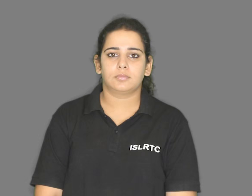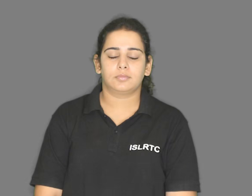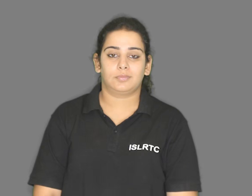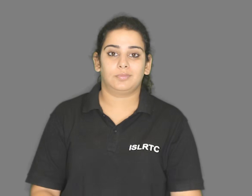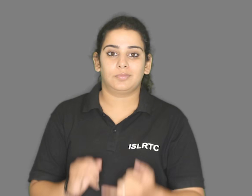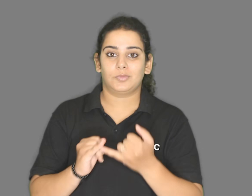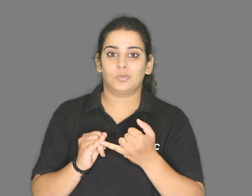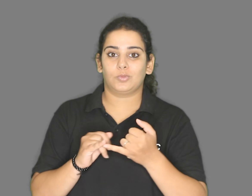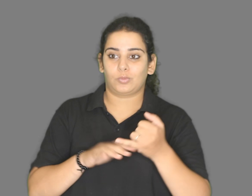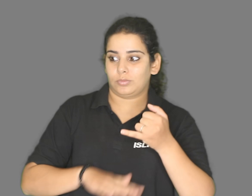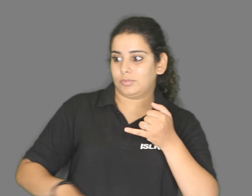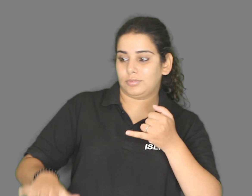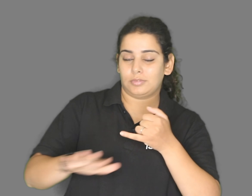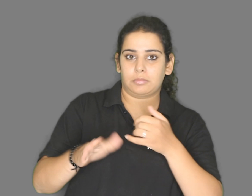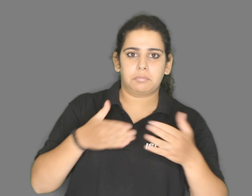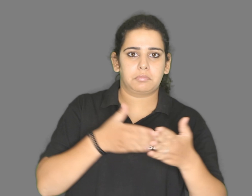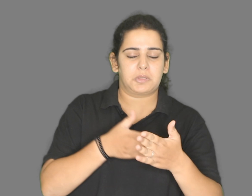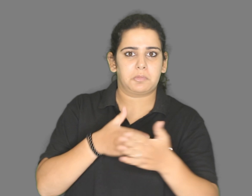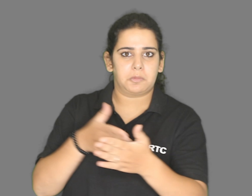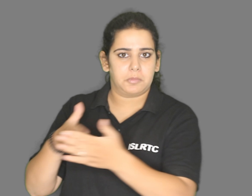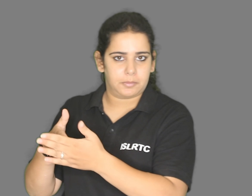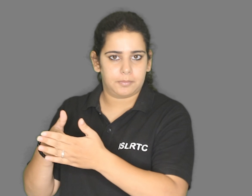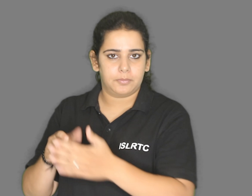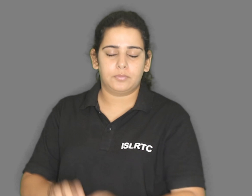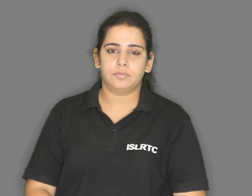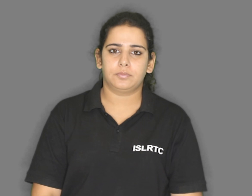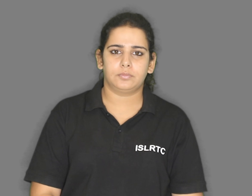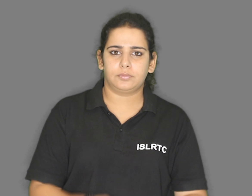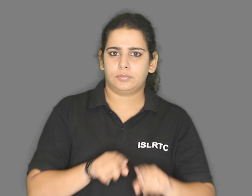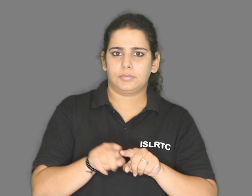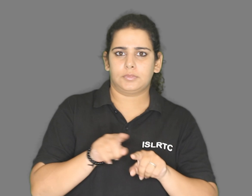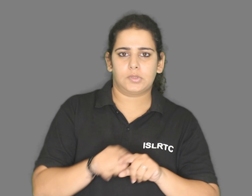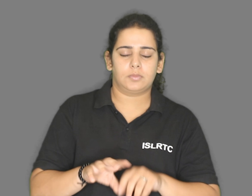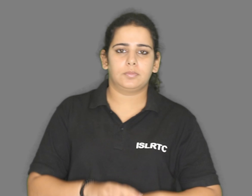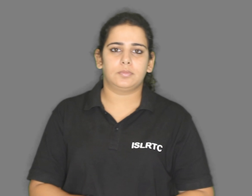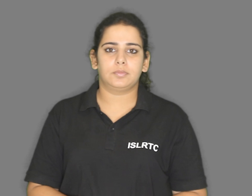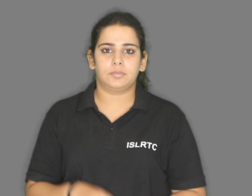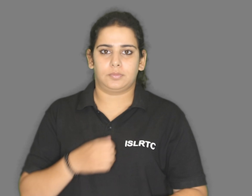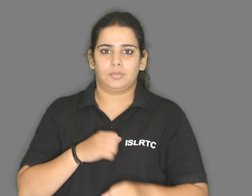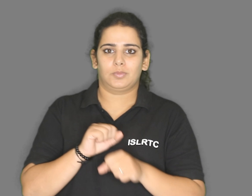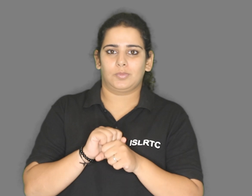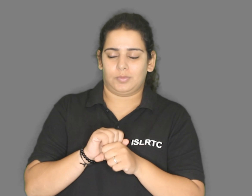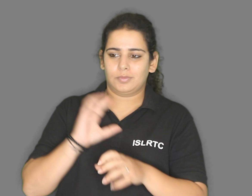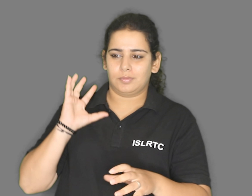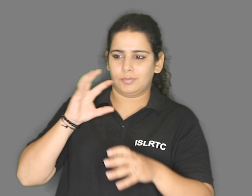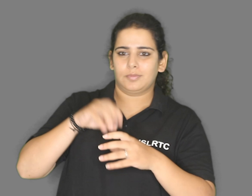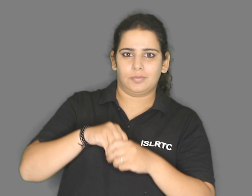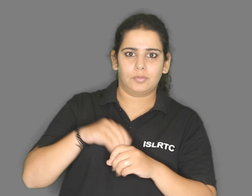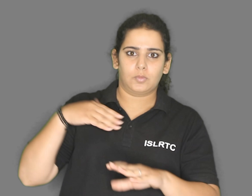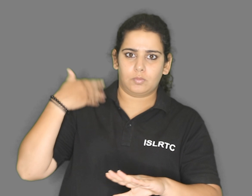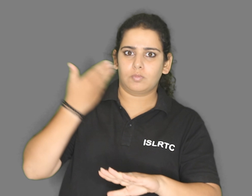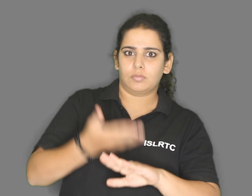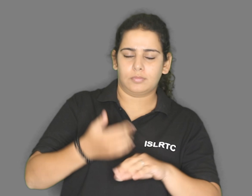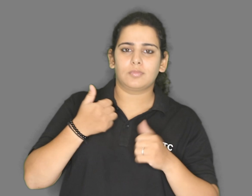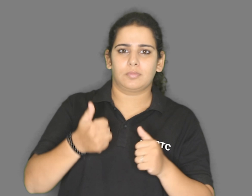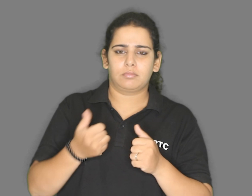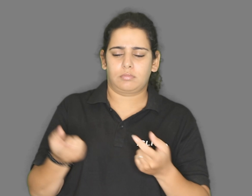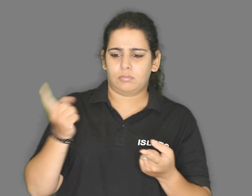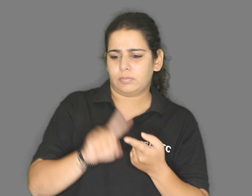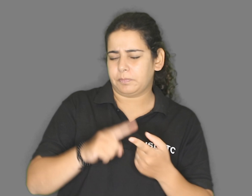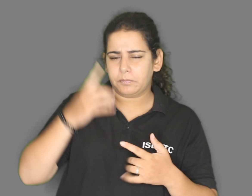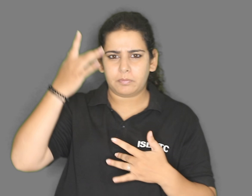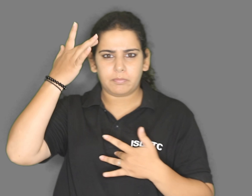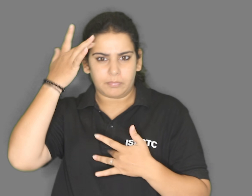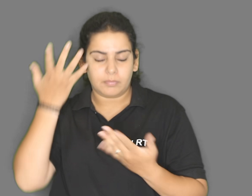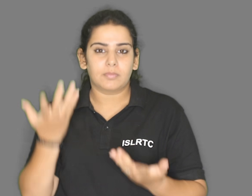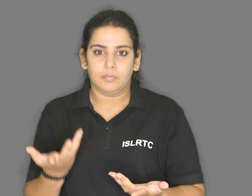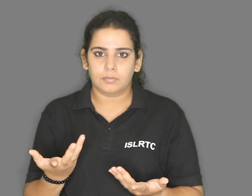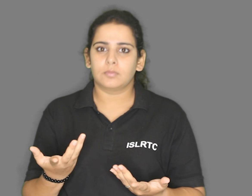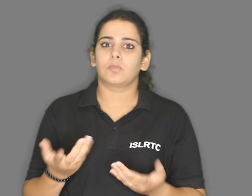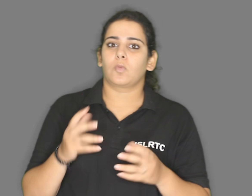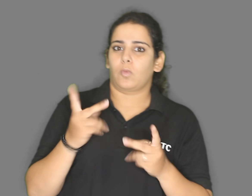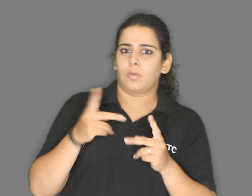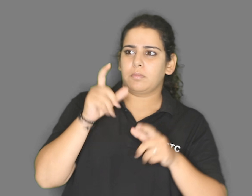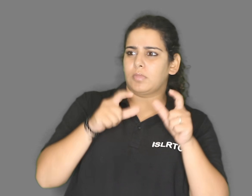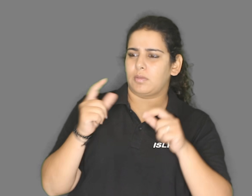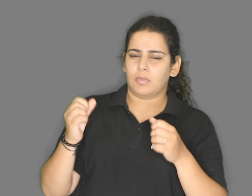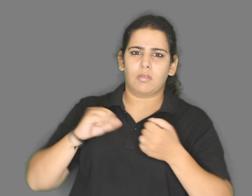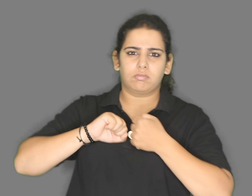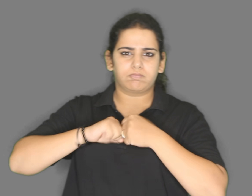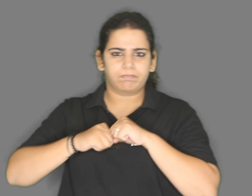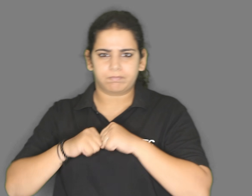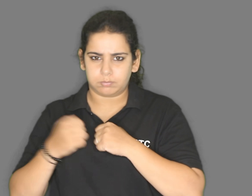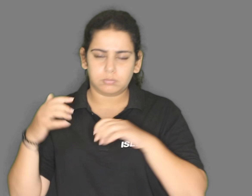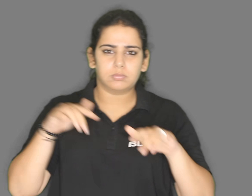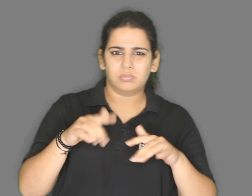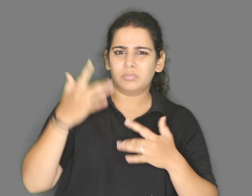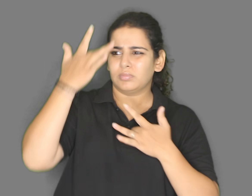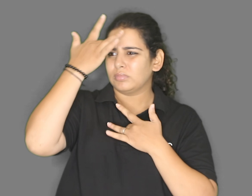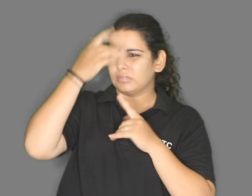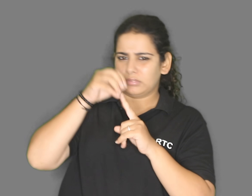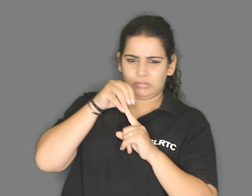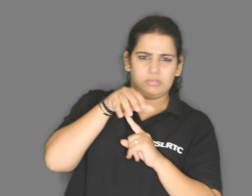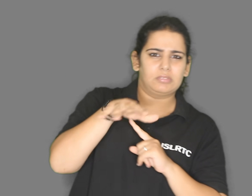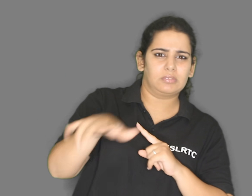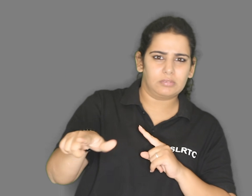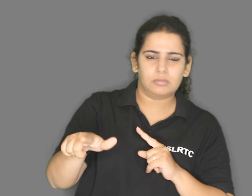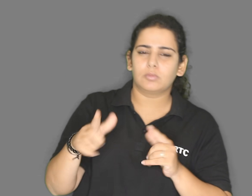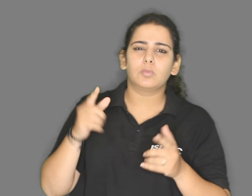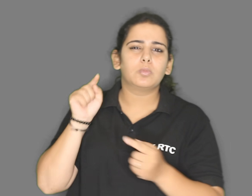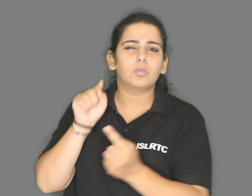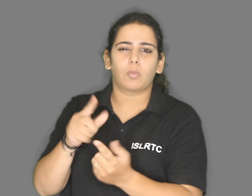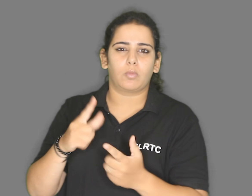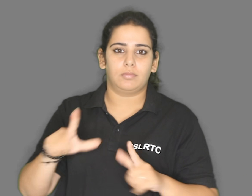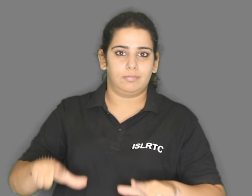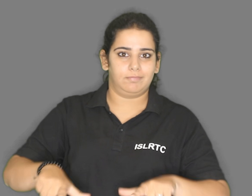Situational accessibility Can experience barriers to access or functionality due to environmental factors such as design, social infrastructure, or temporary health conditions